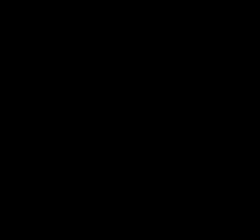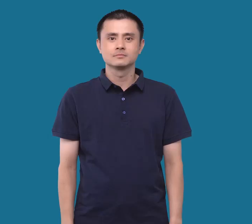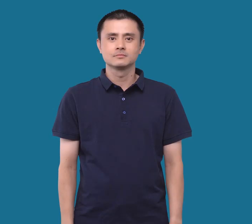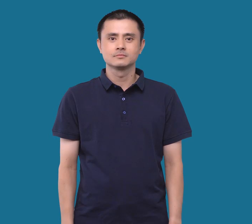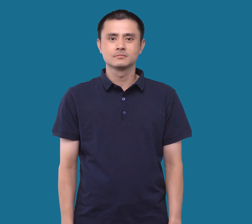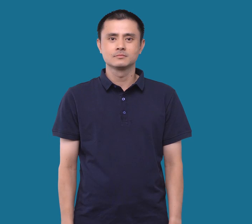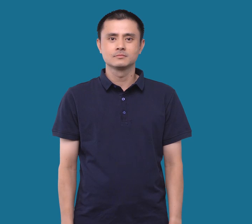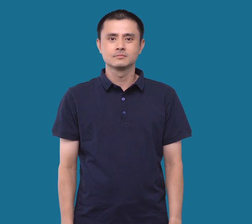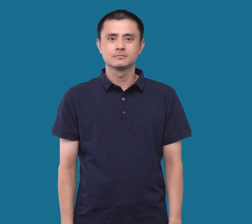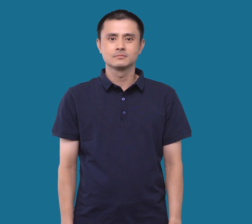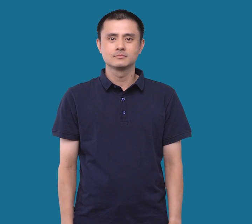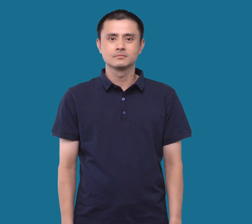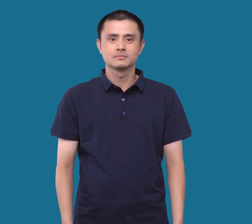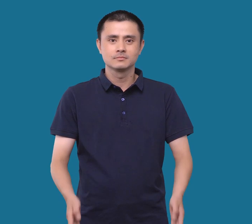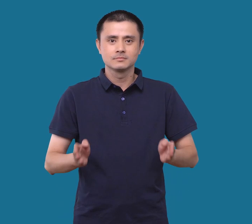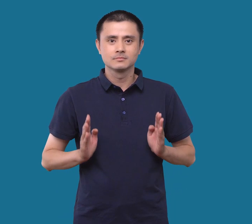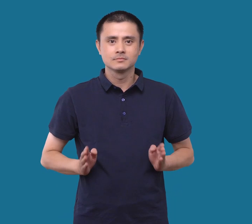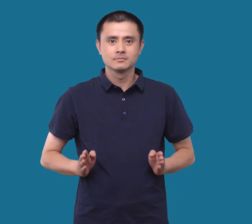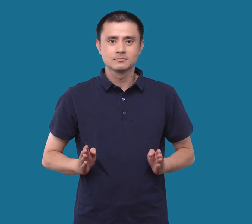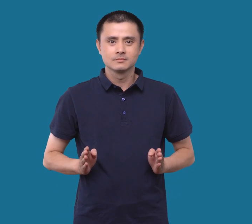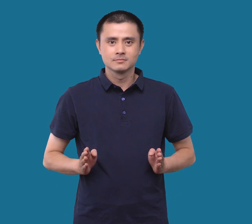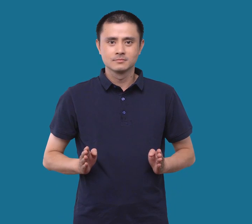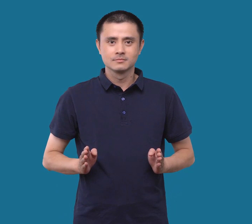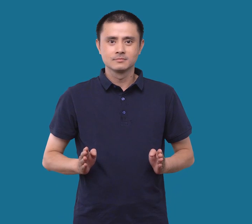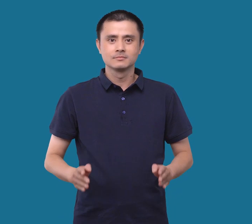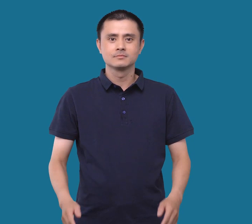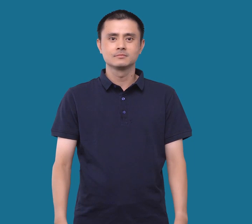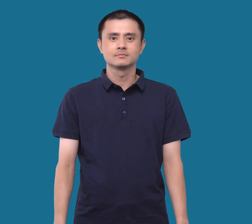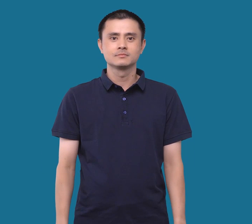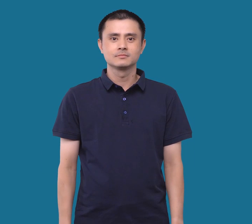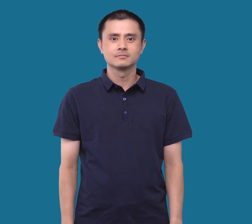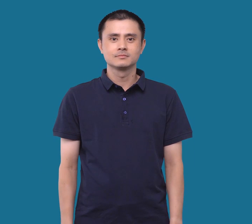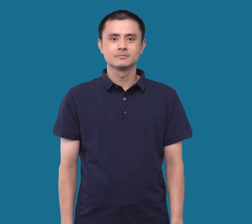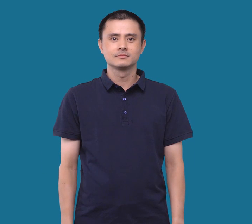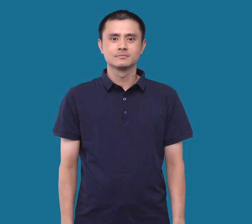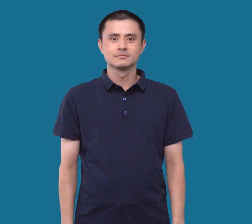Bun-ga-ri (nước Bun-ga-ri)